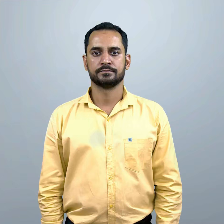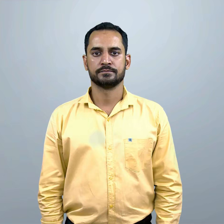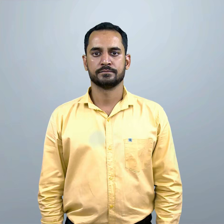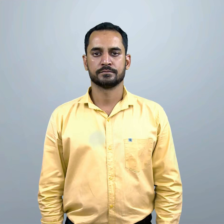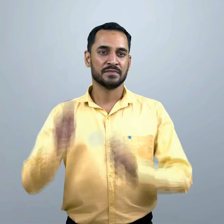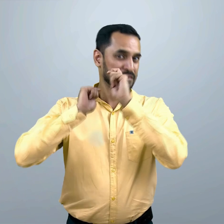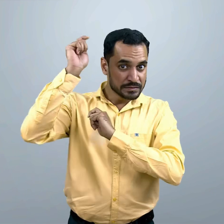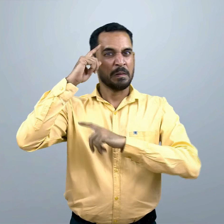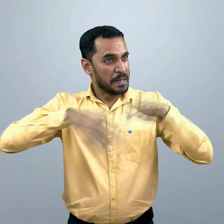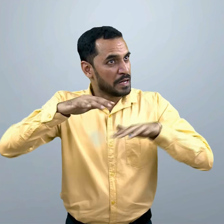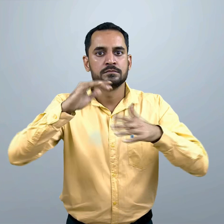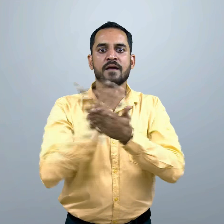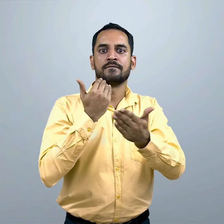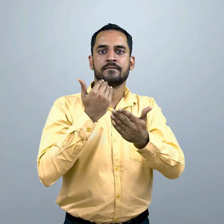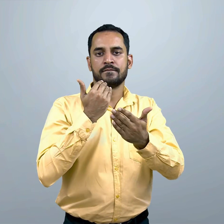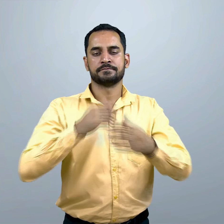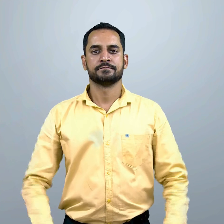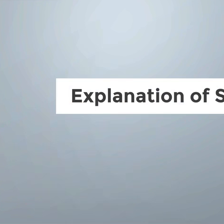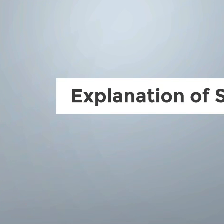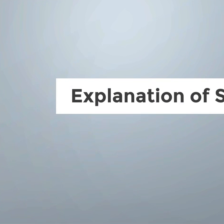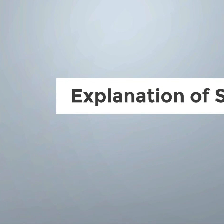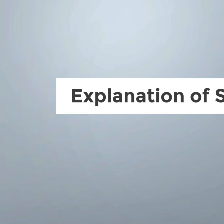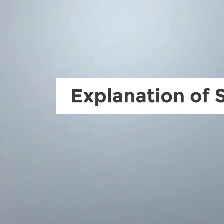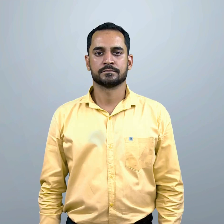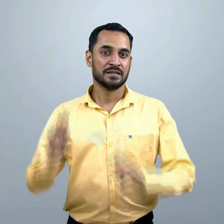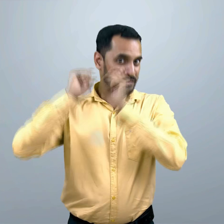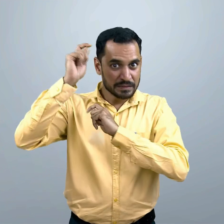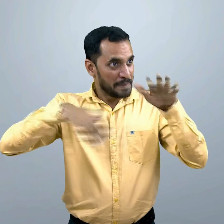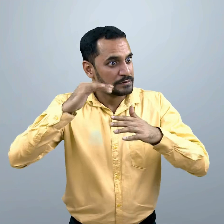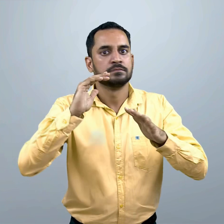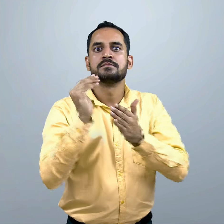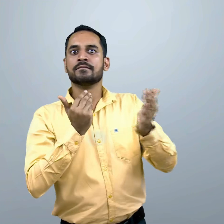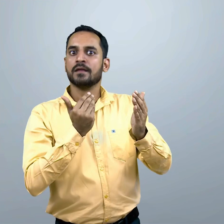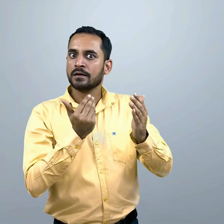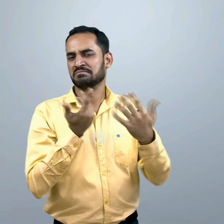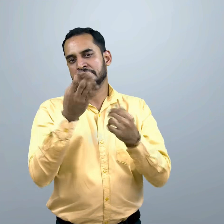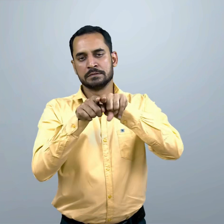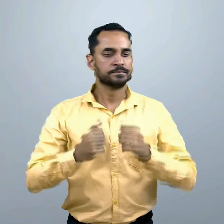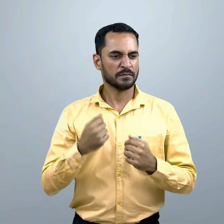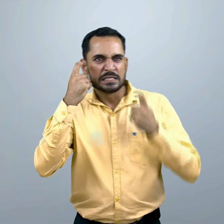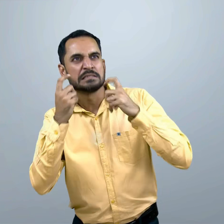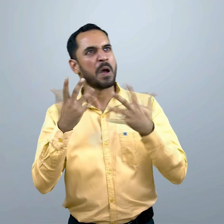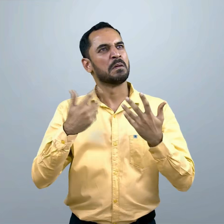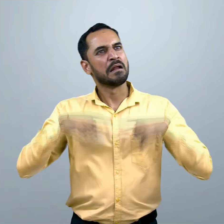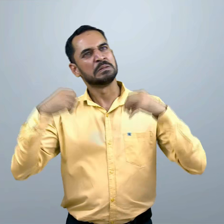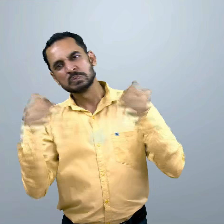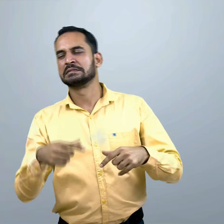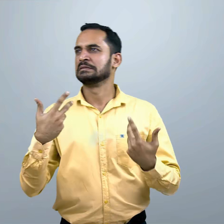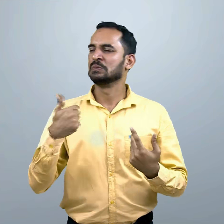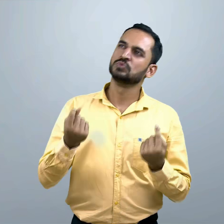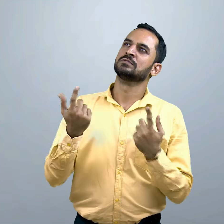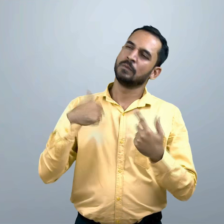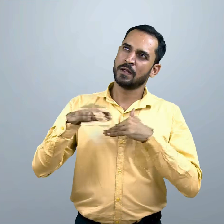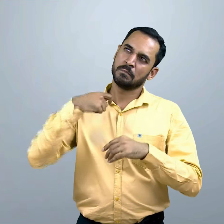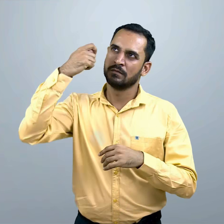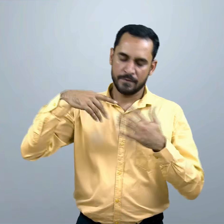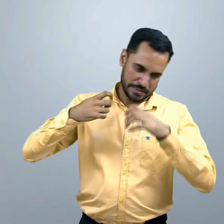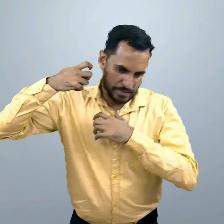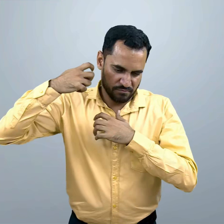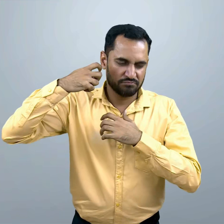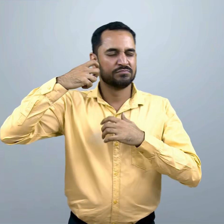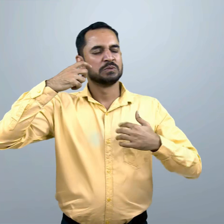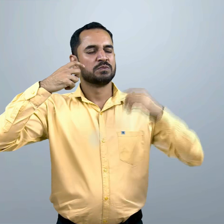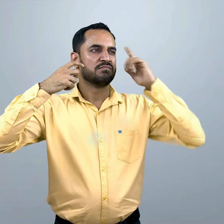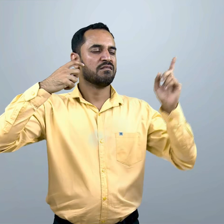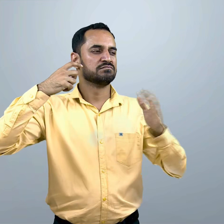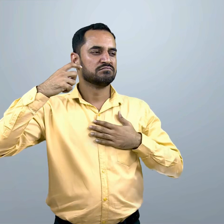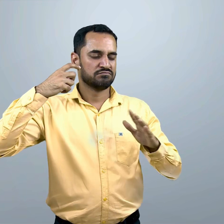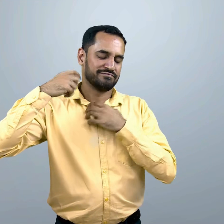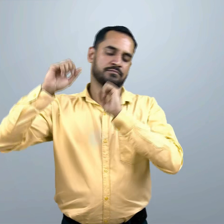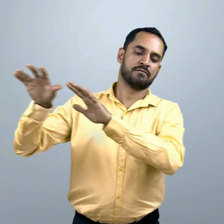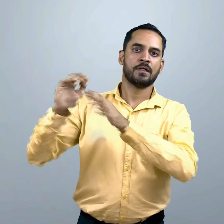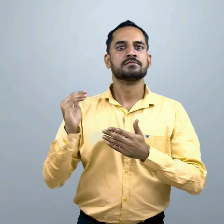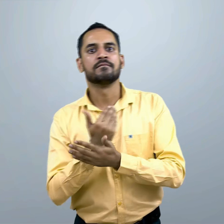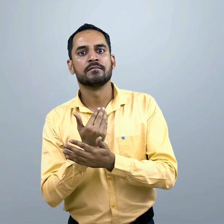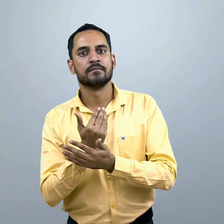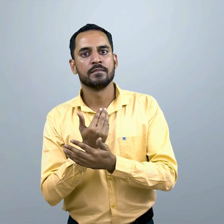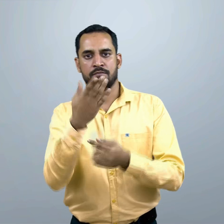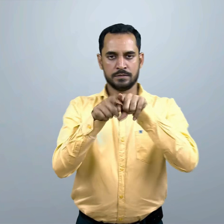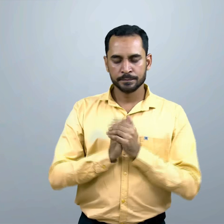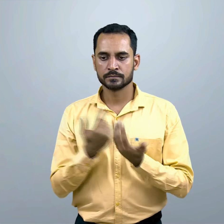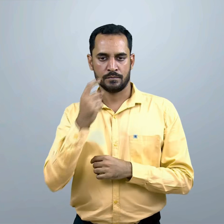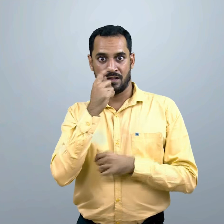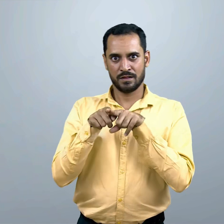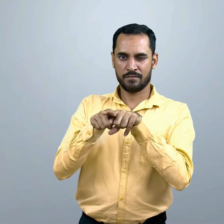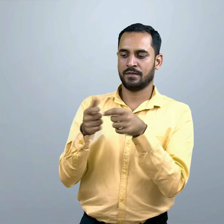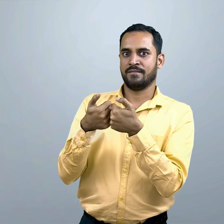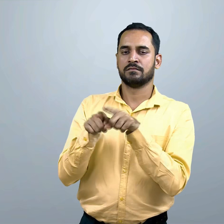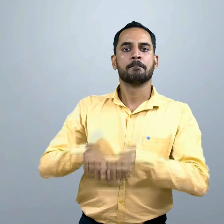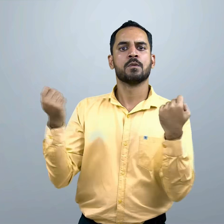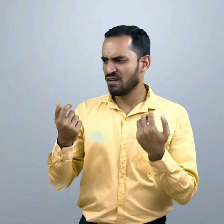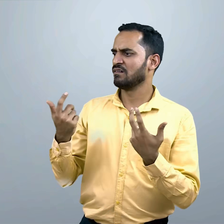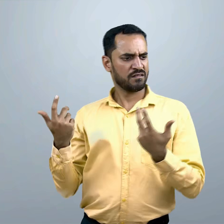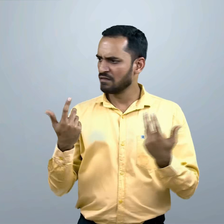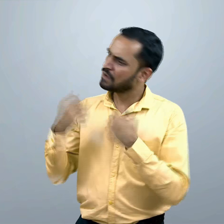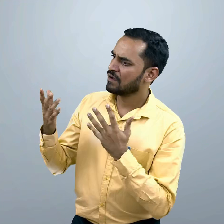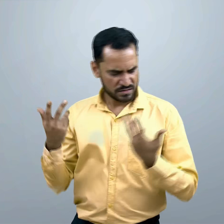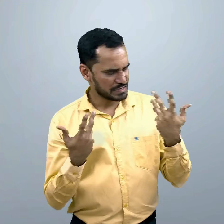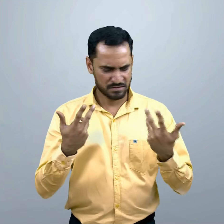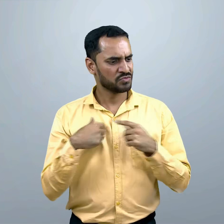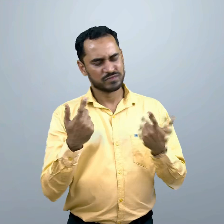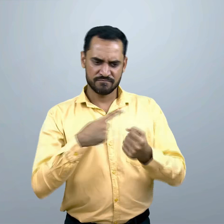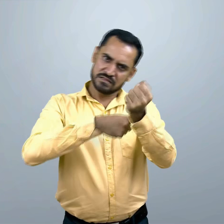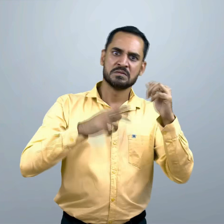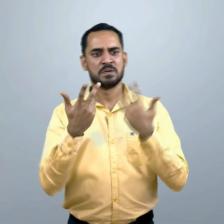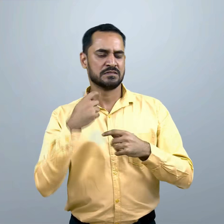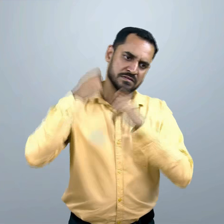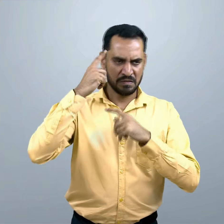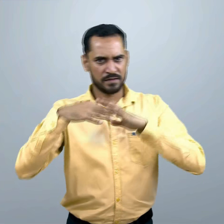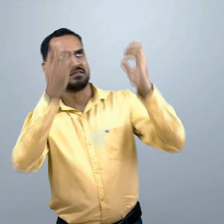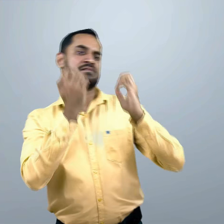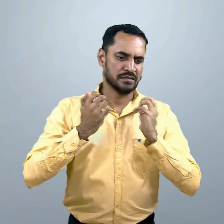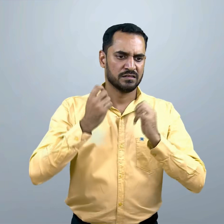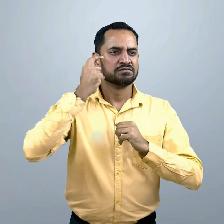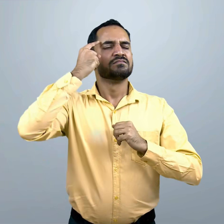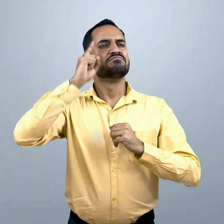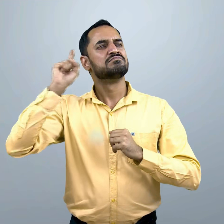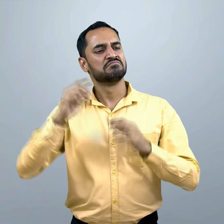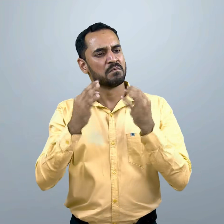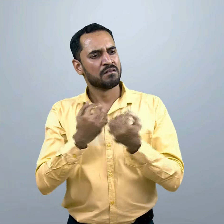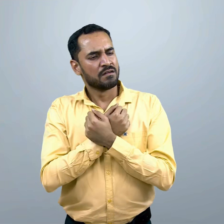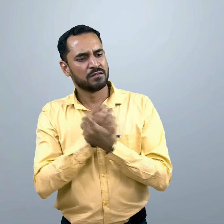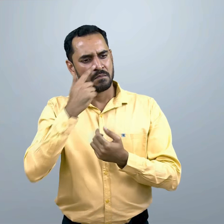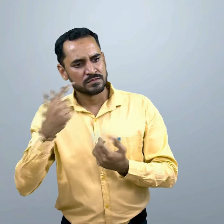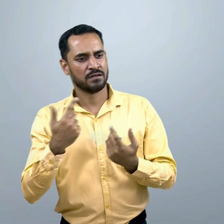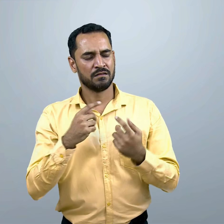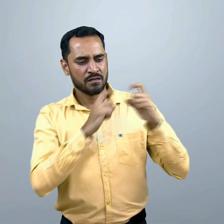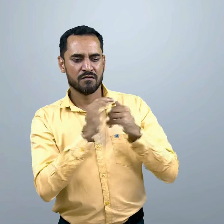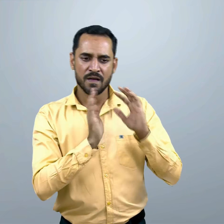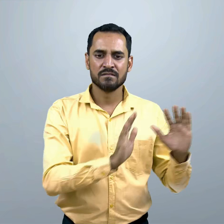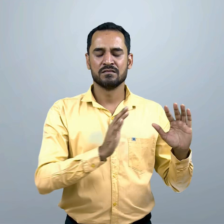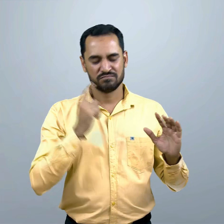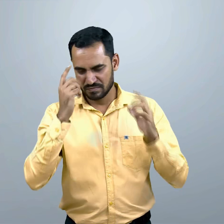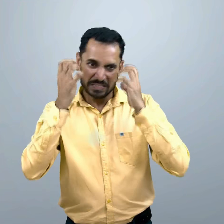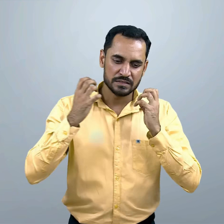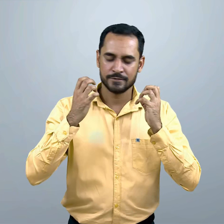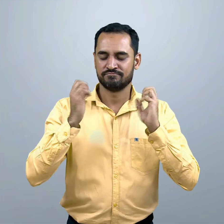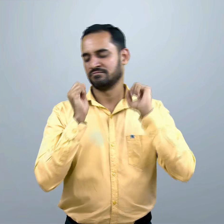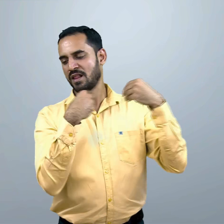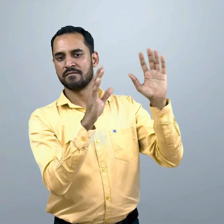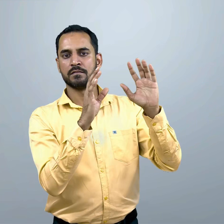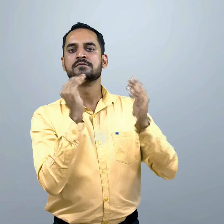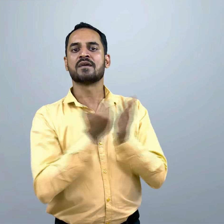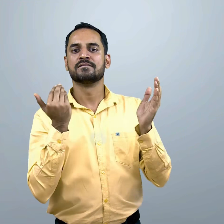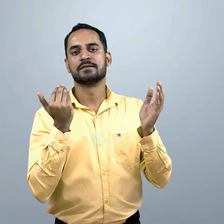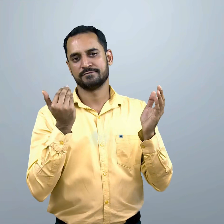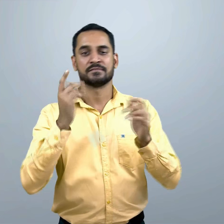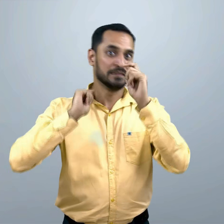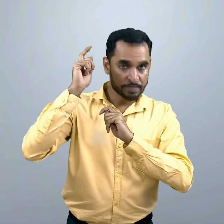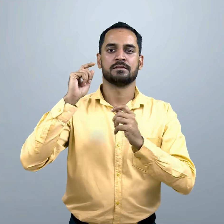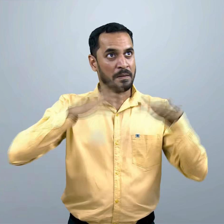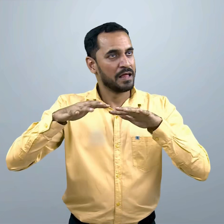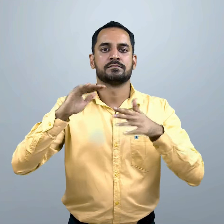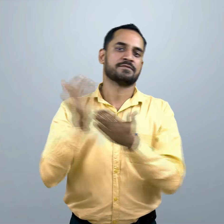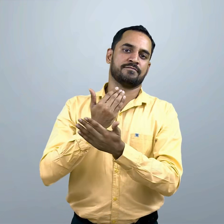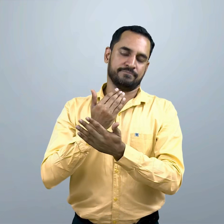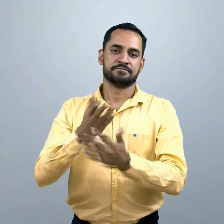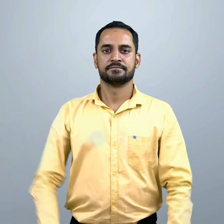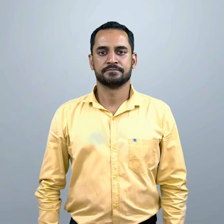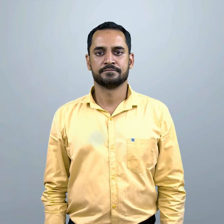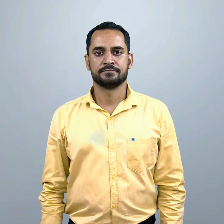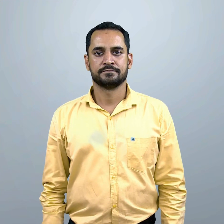Suicide attempt